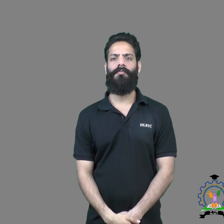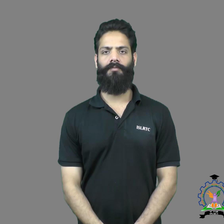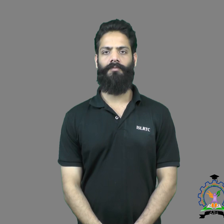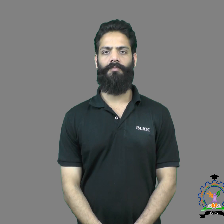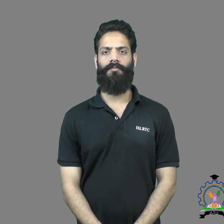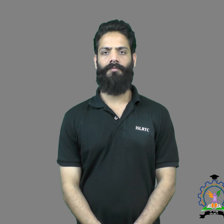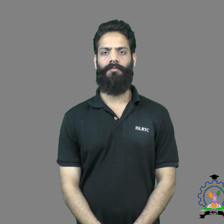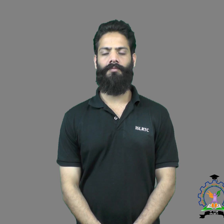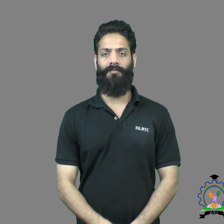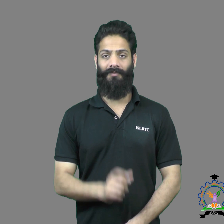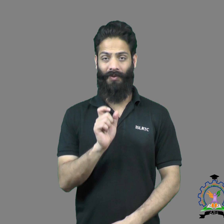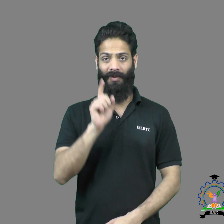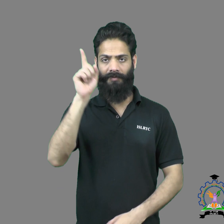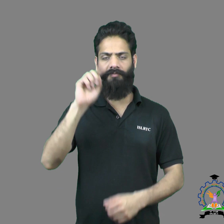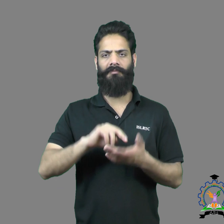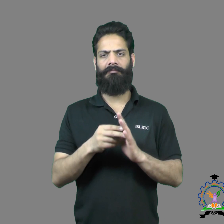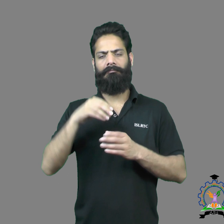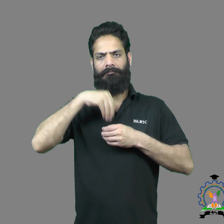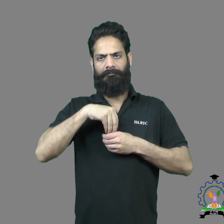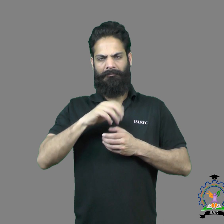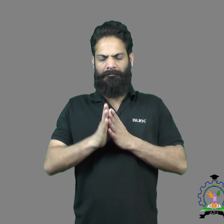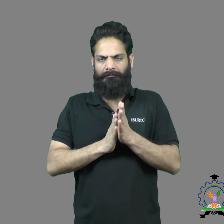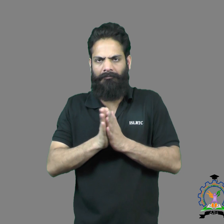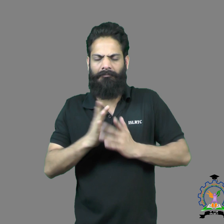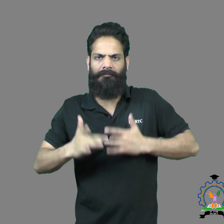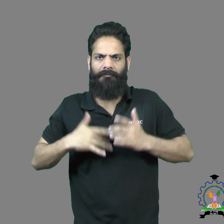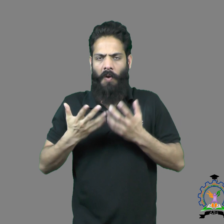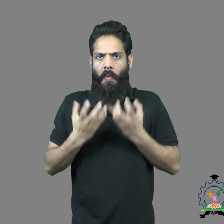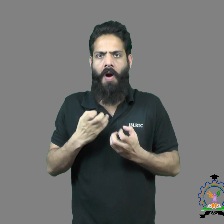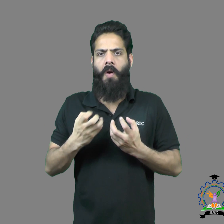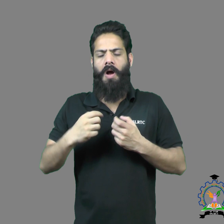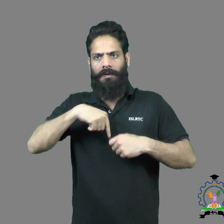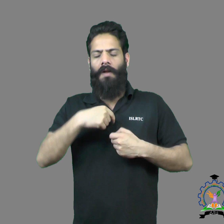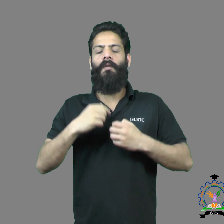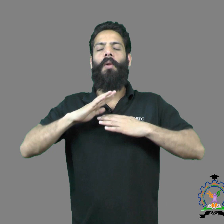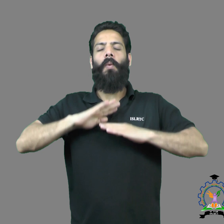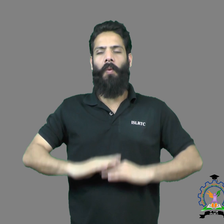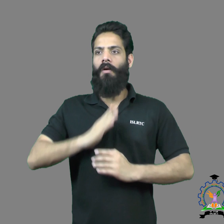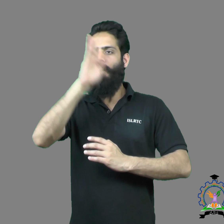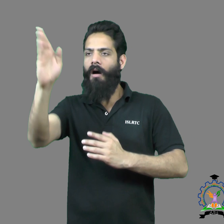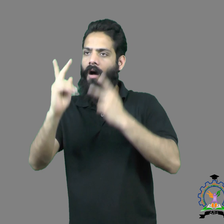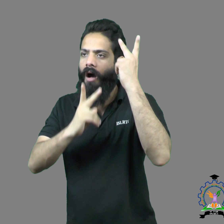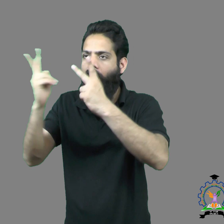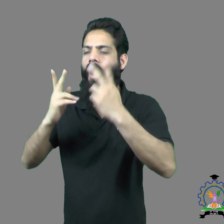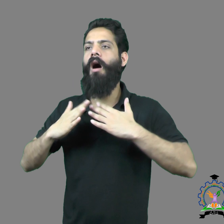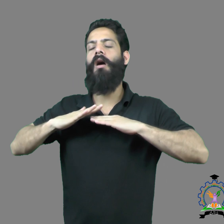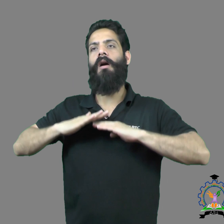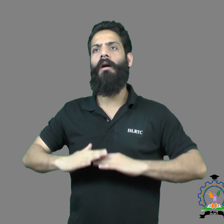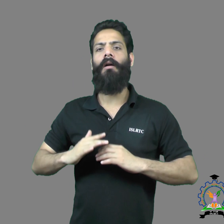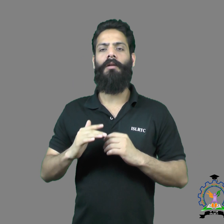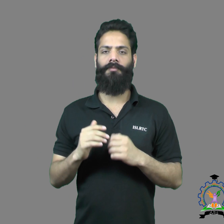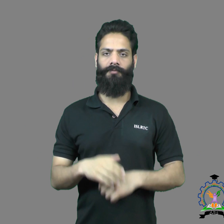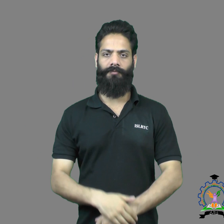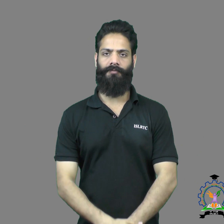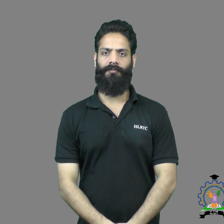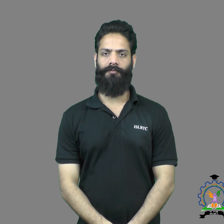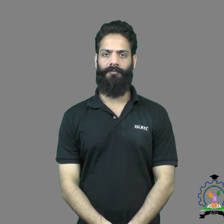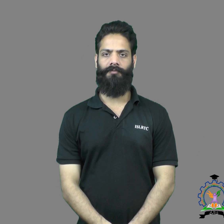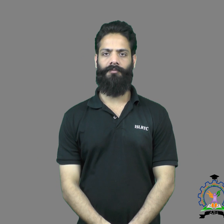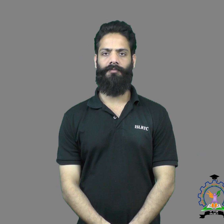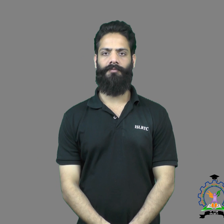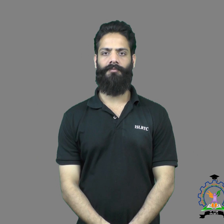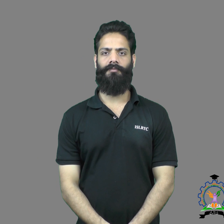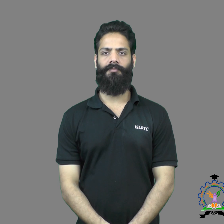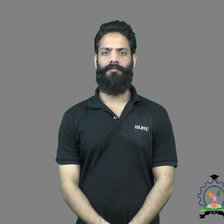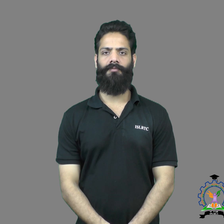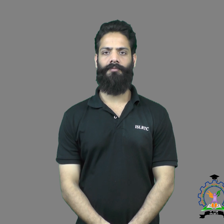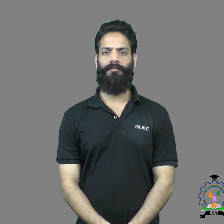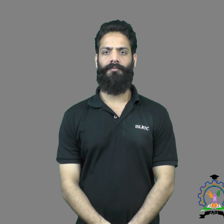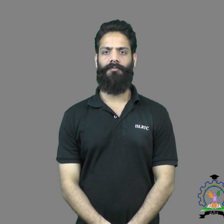Instrinisic Tourists